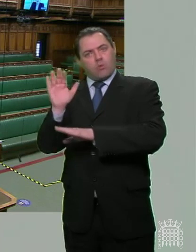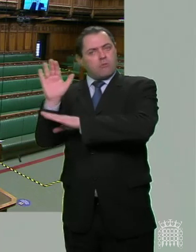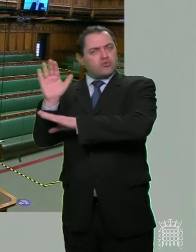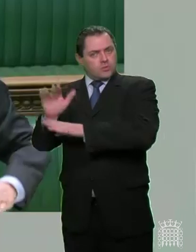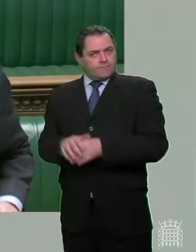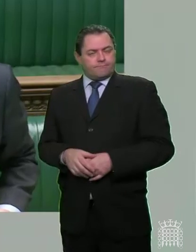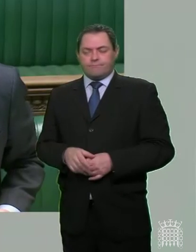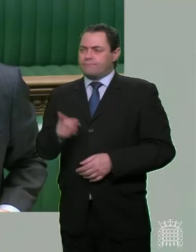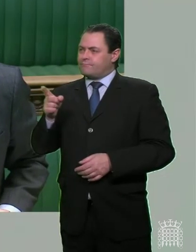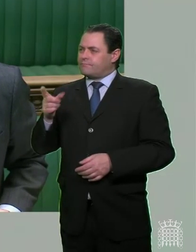Yes, indeed. I thank my honourable Friend for what she